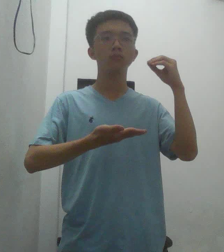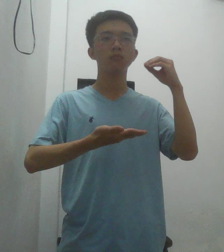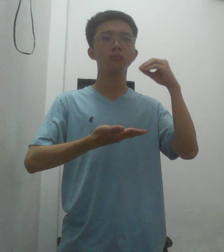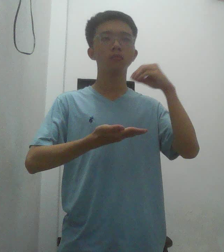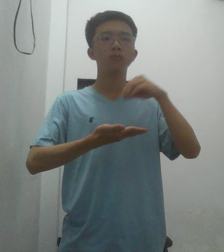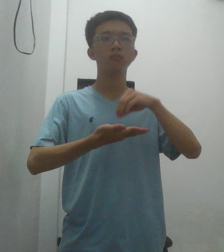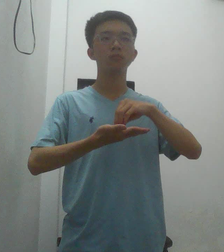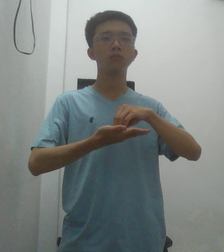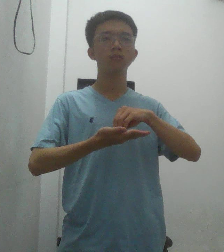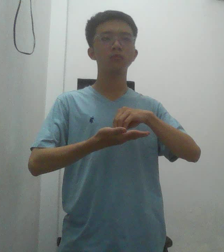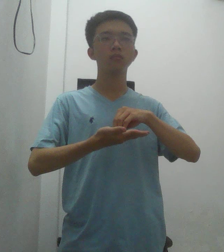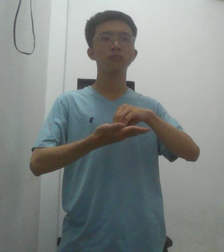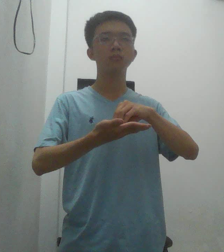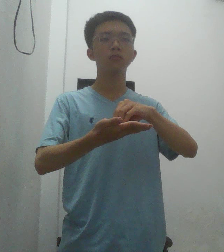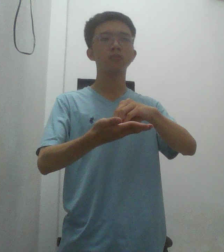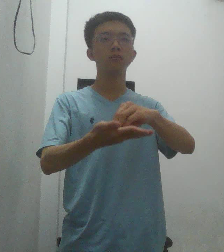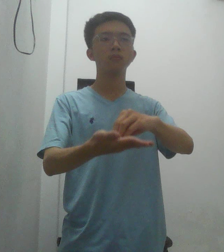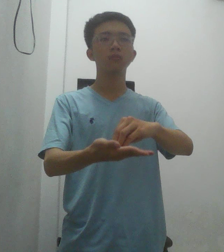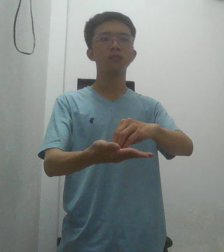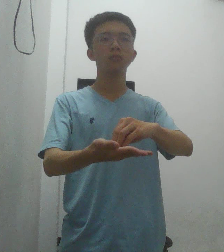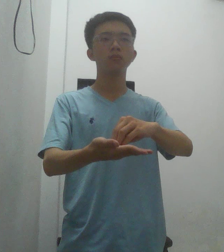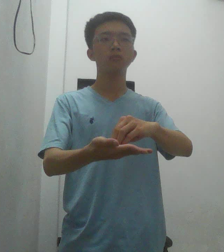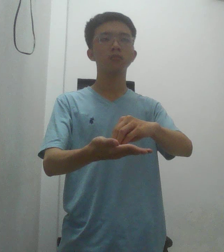san pham